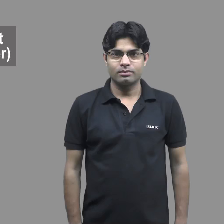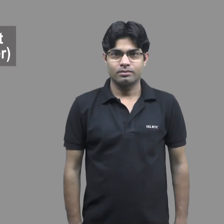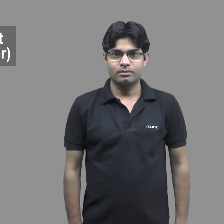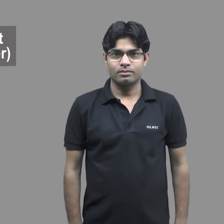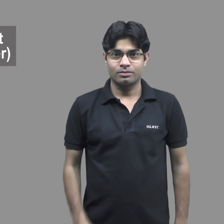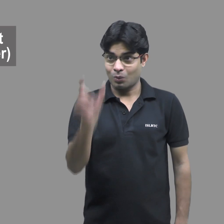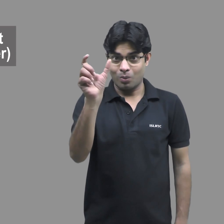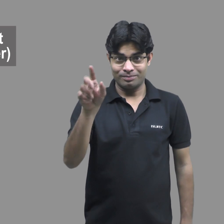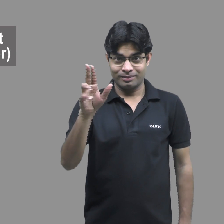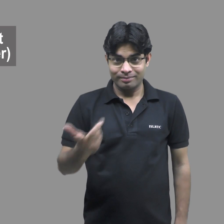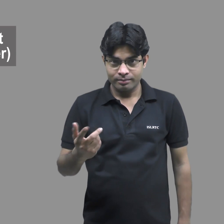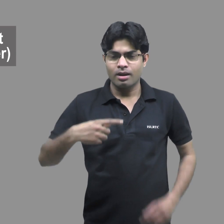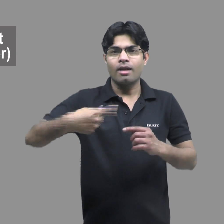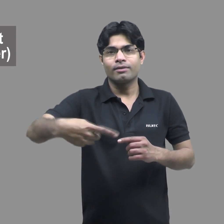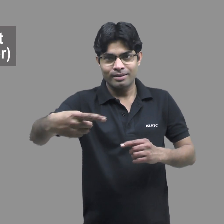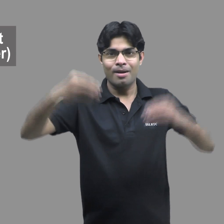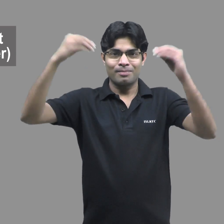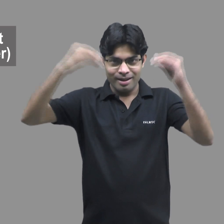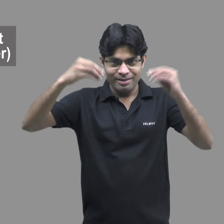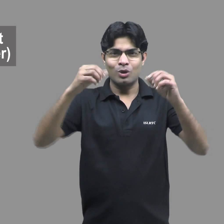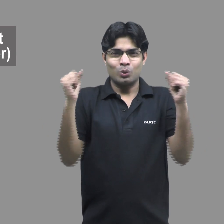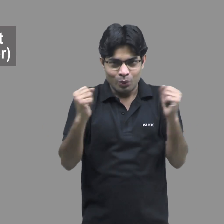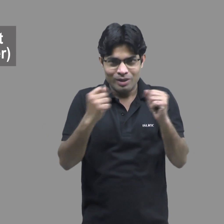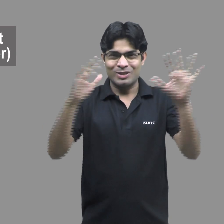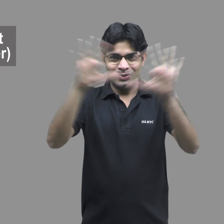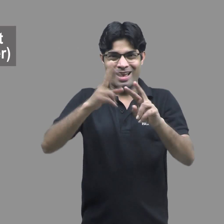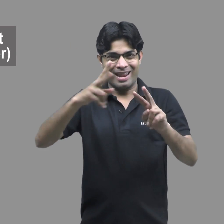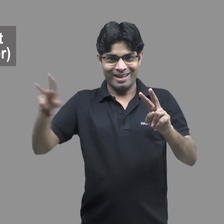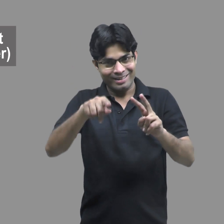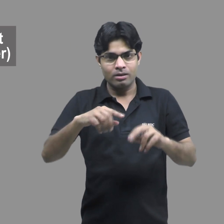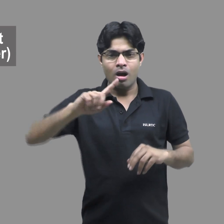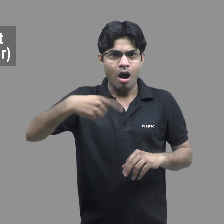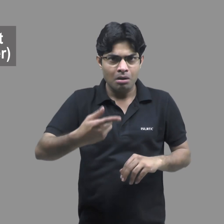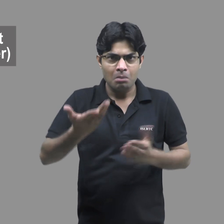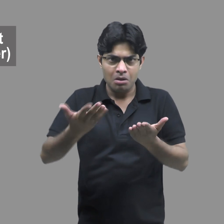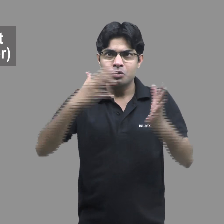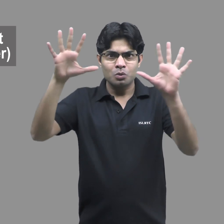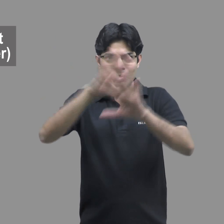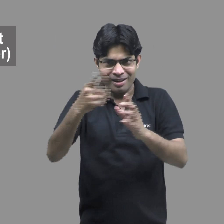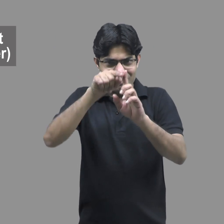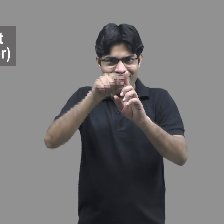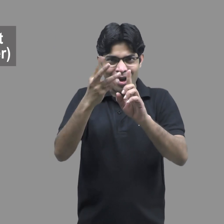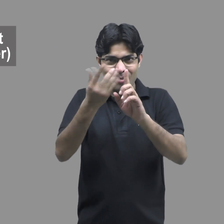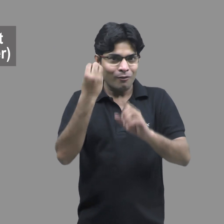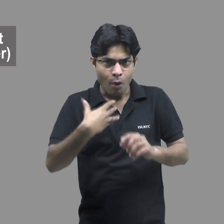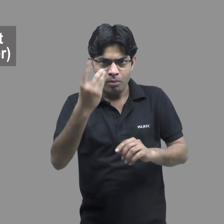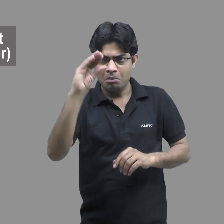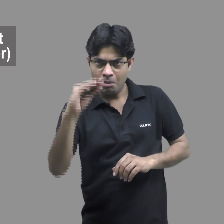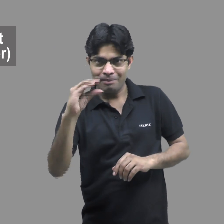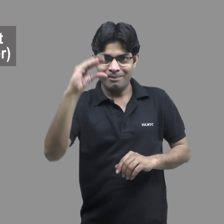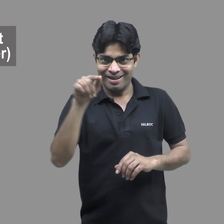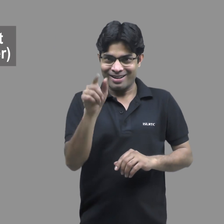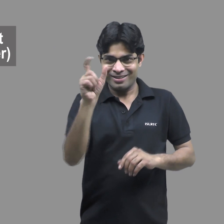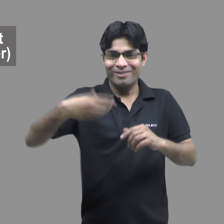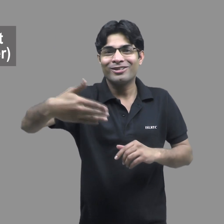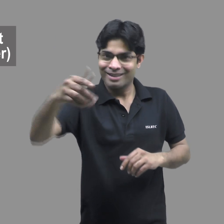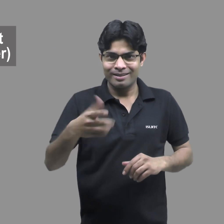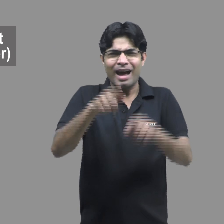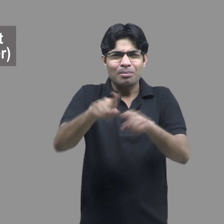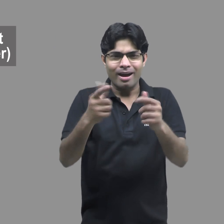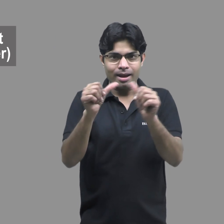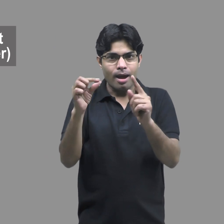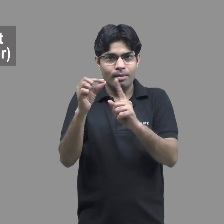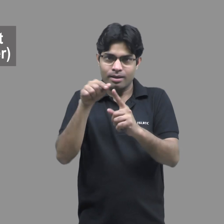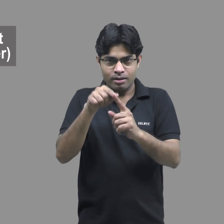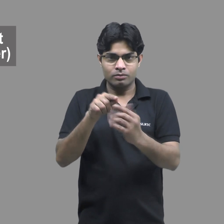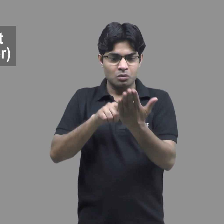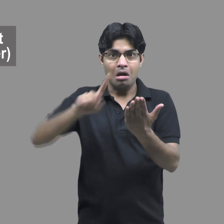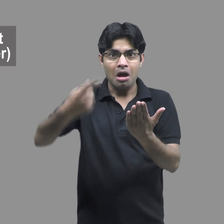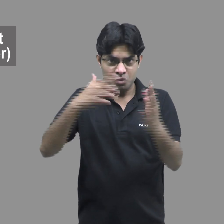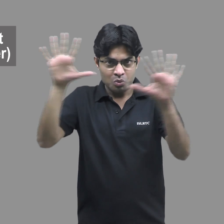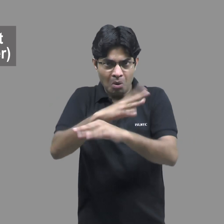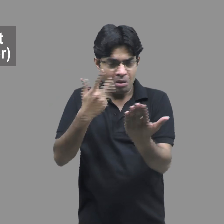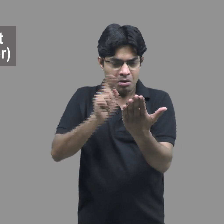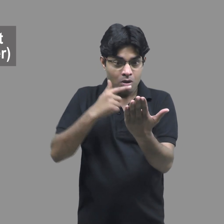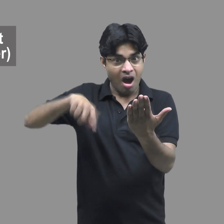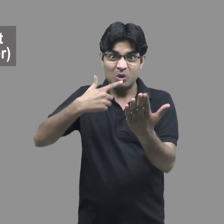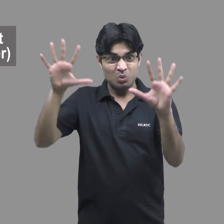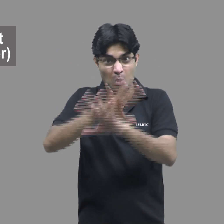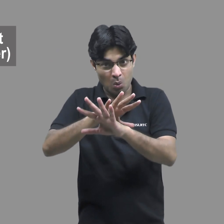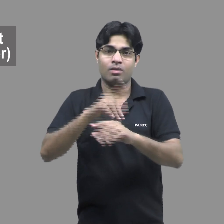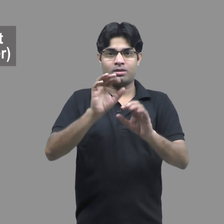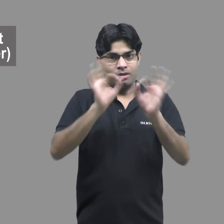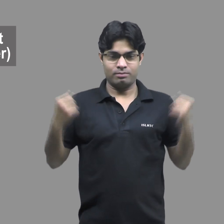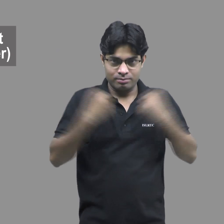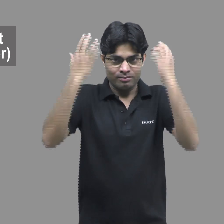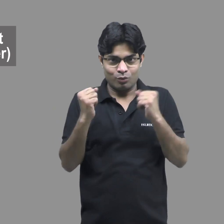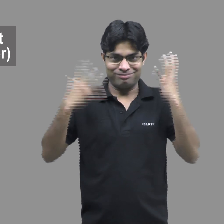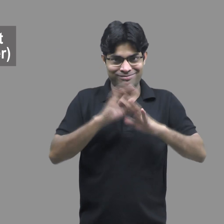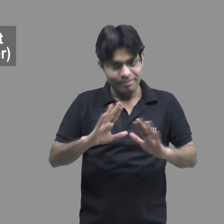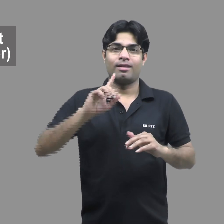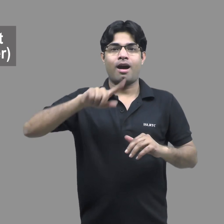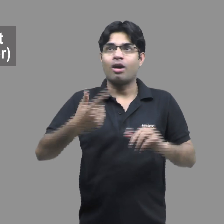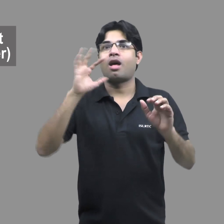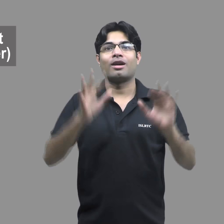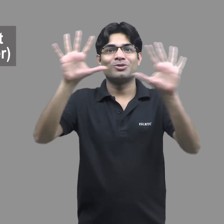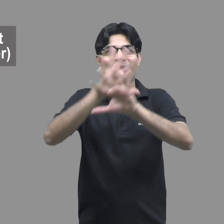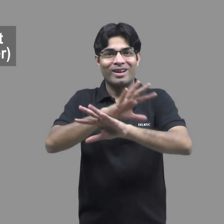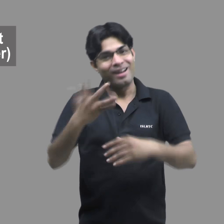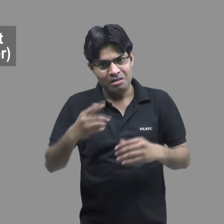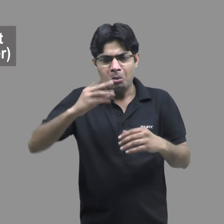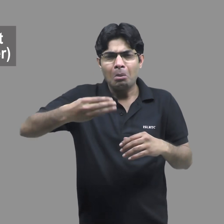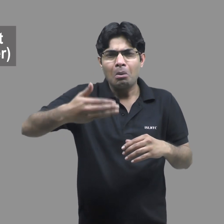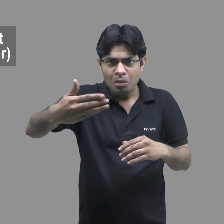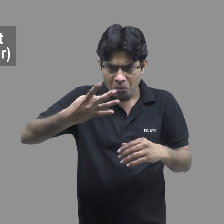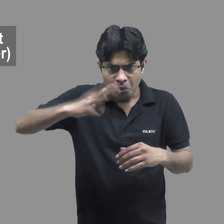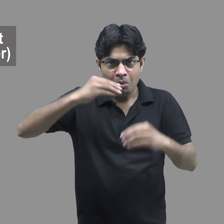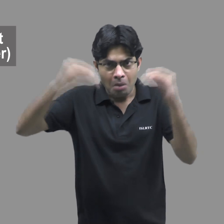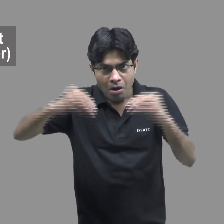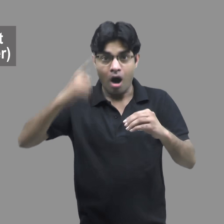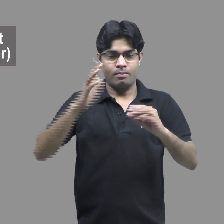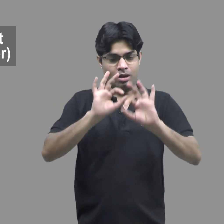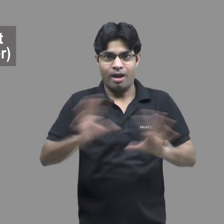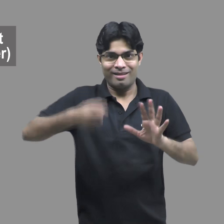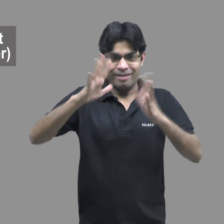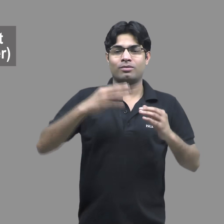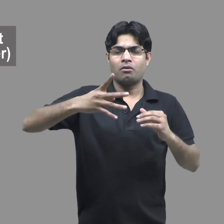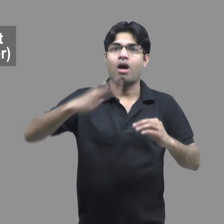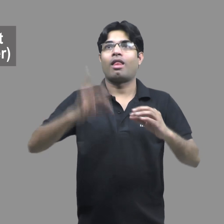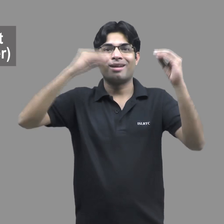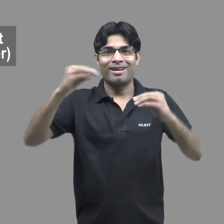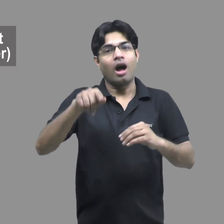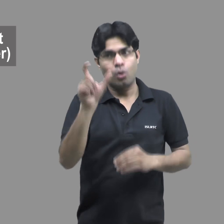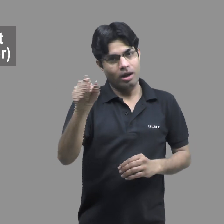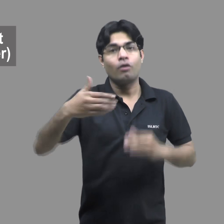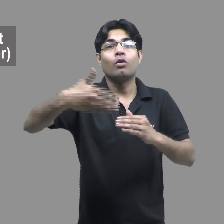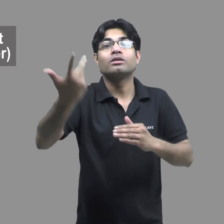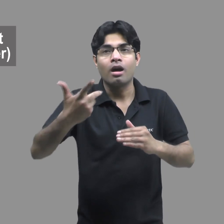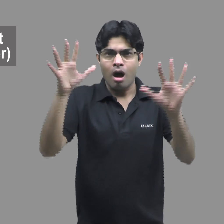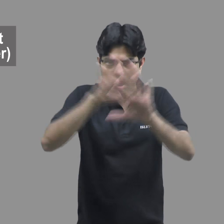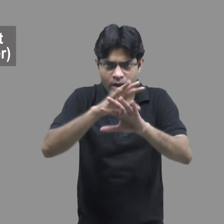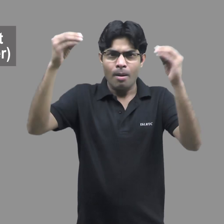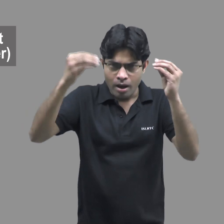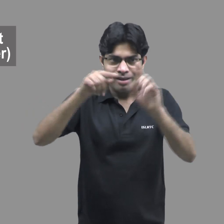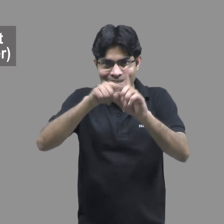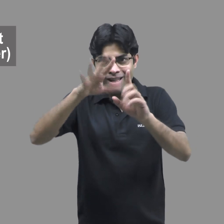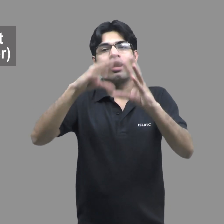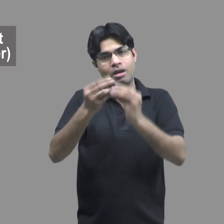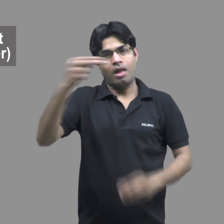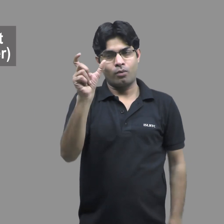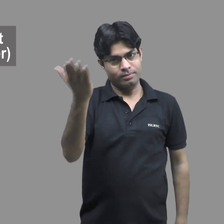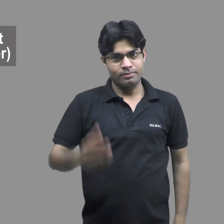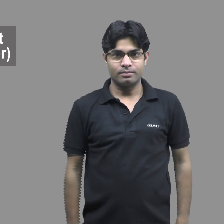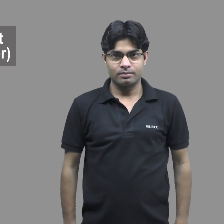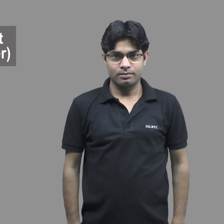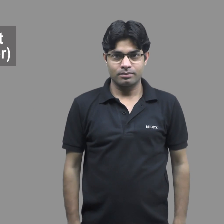Forecast (Weather)